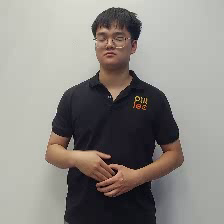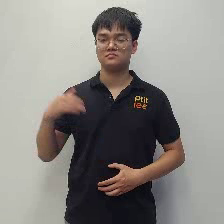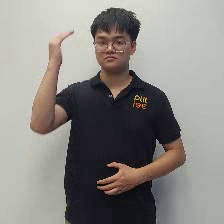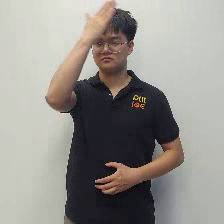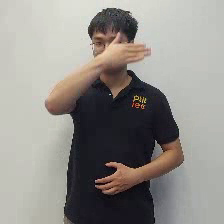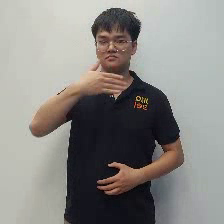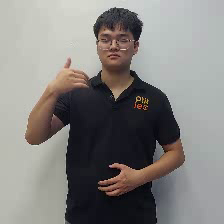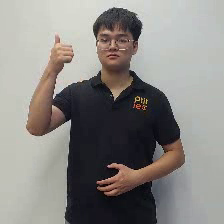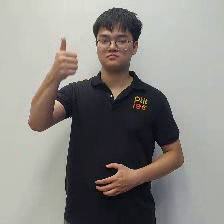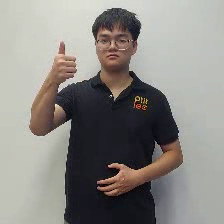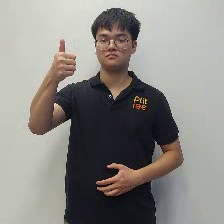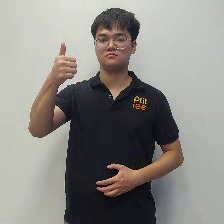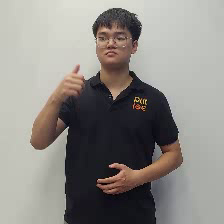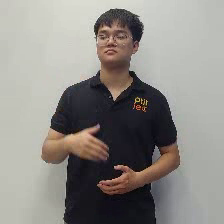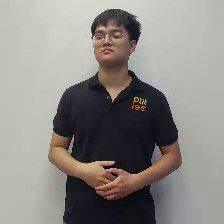Đẹp